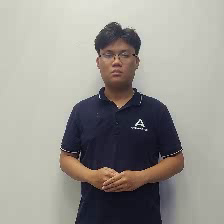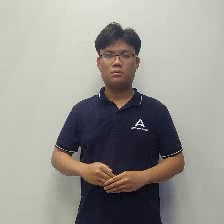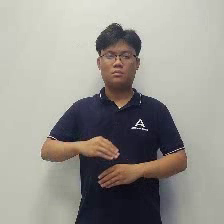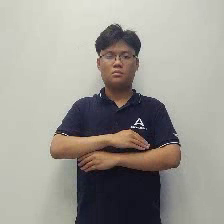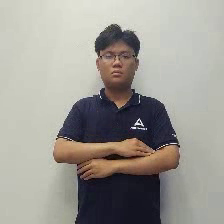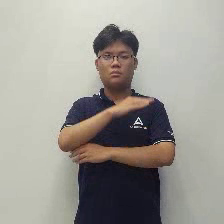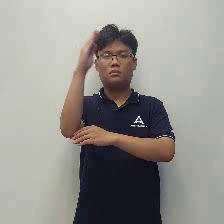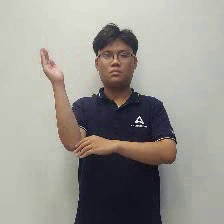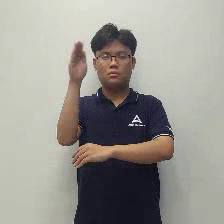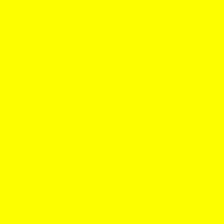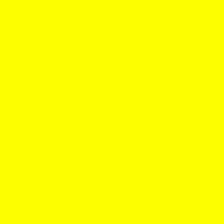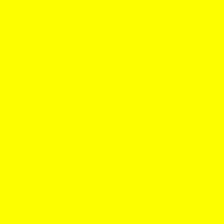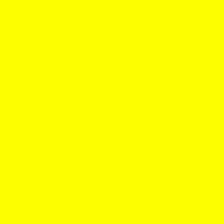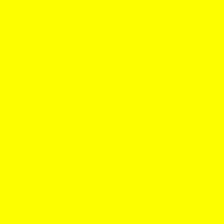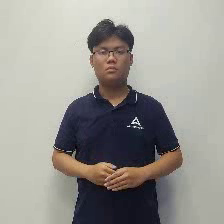Ban ngày